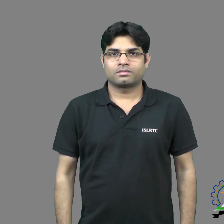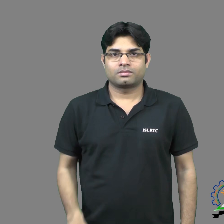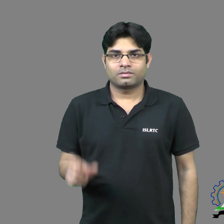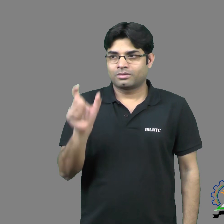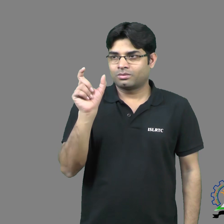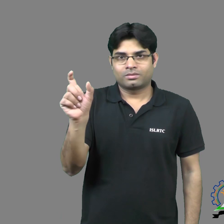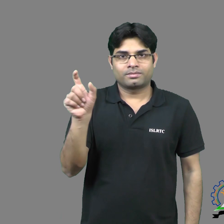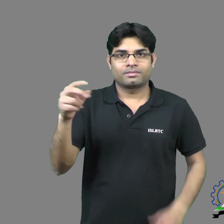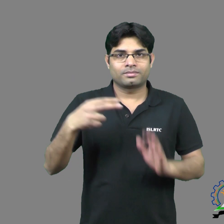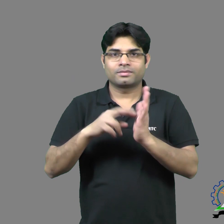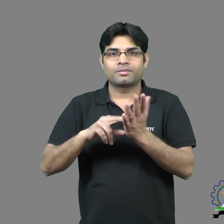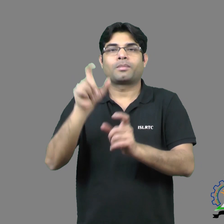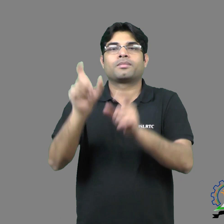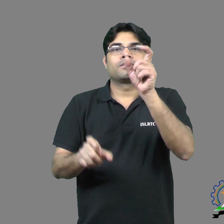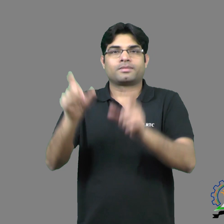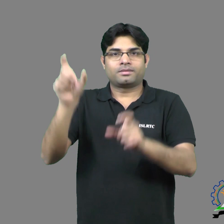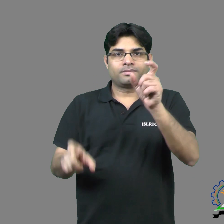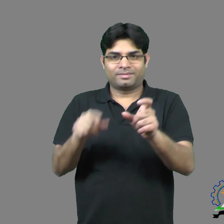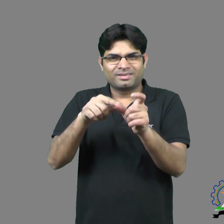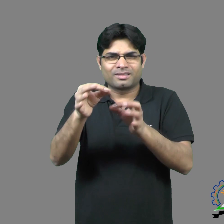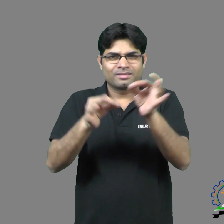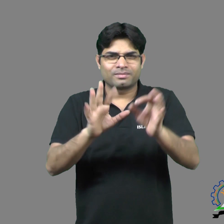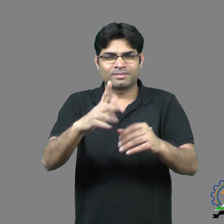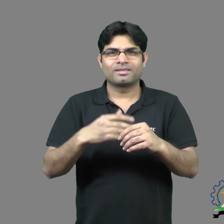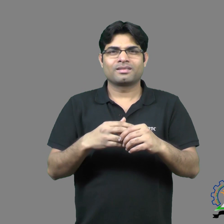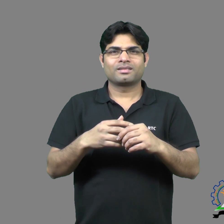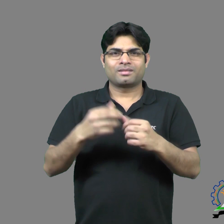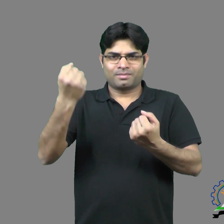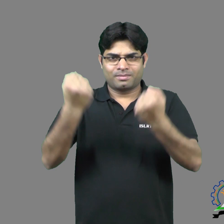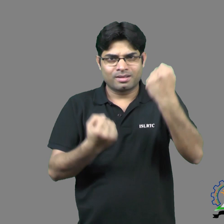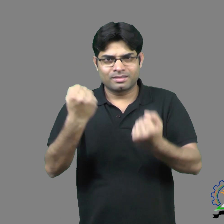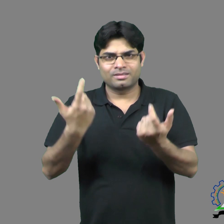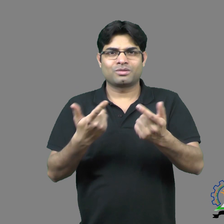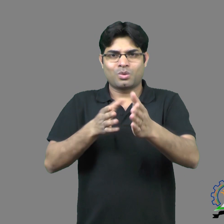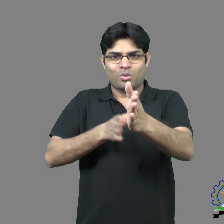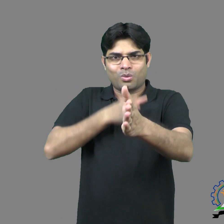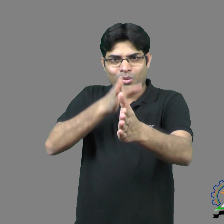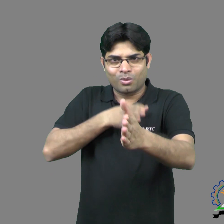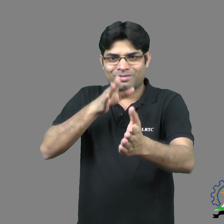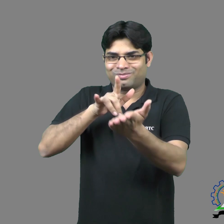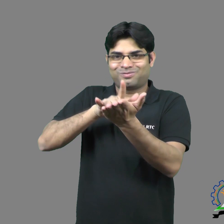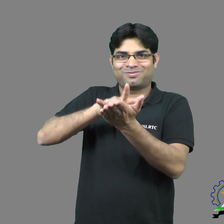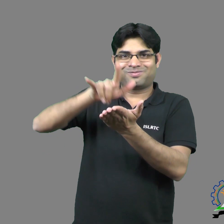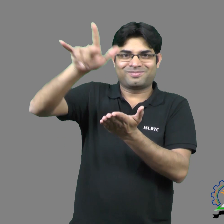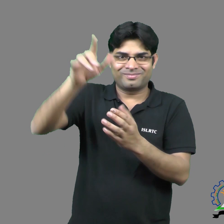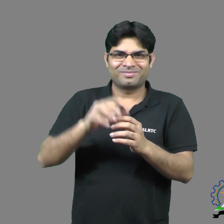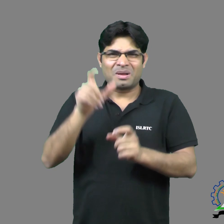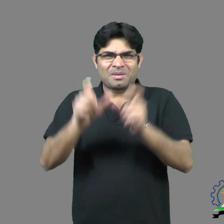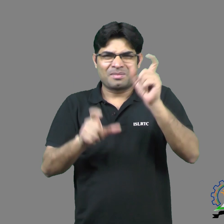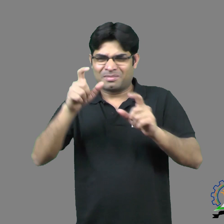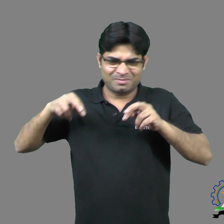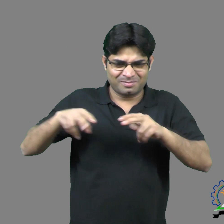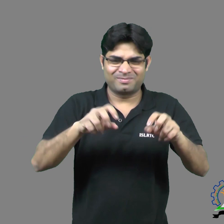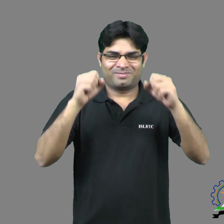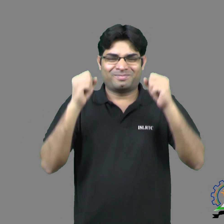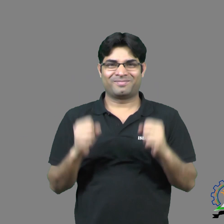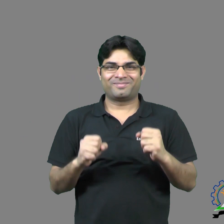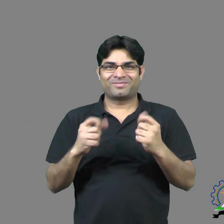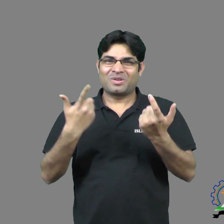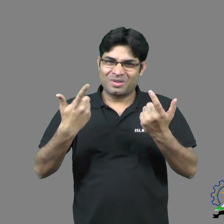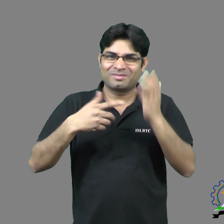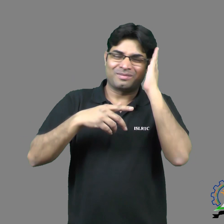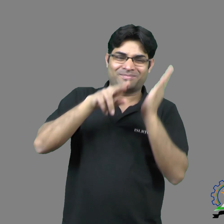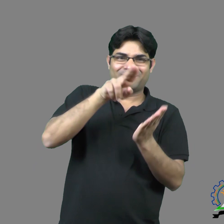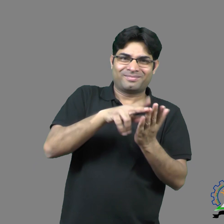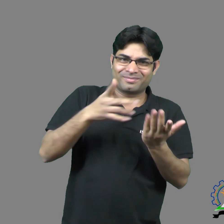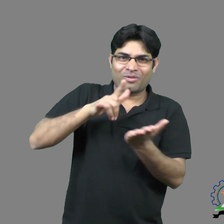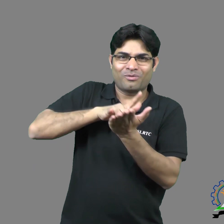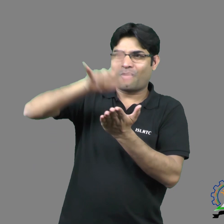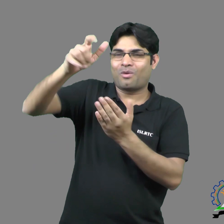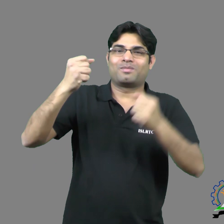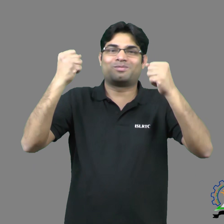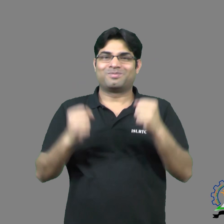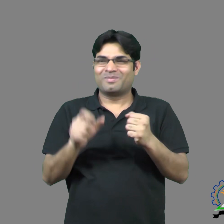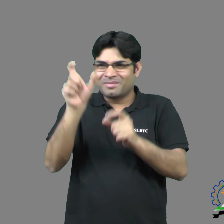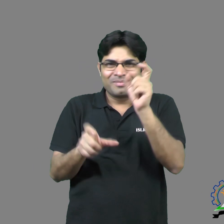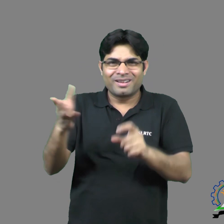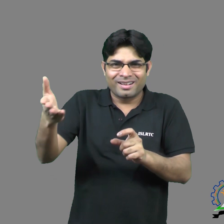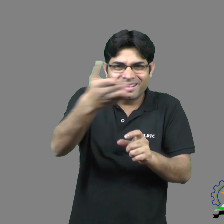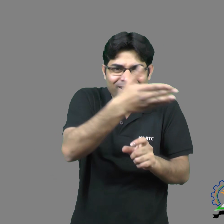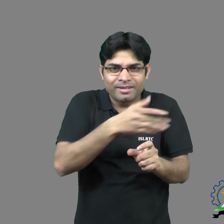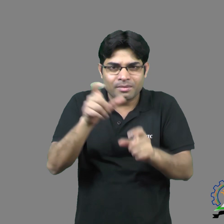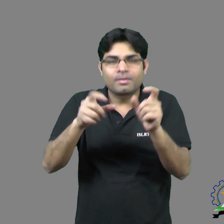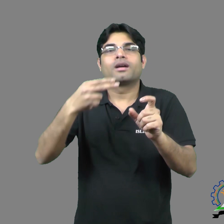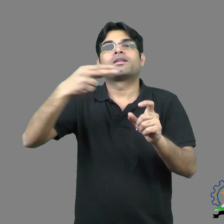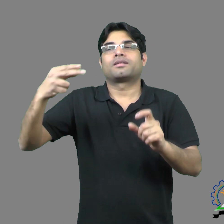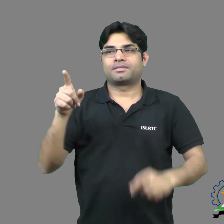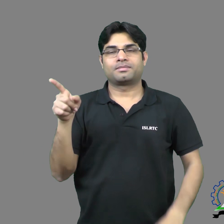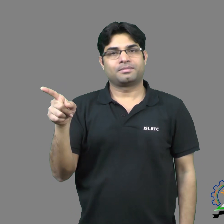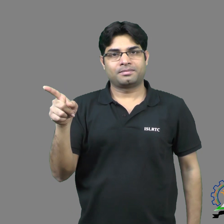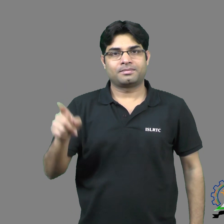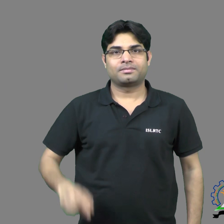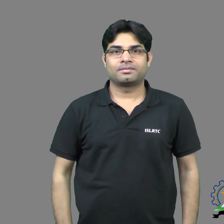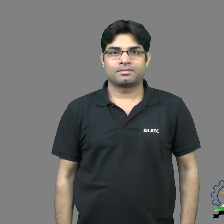Passenger